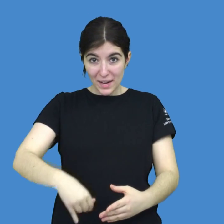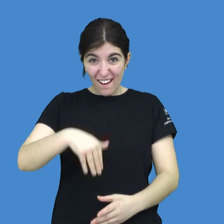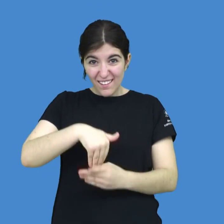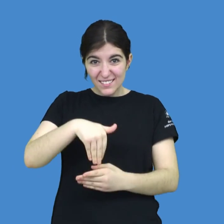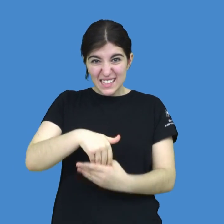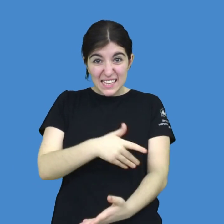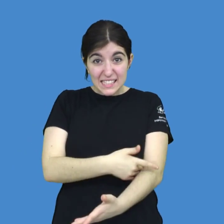dentro